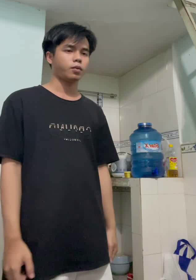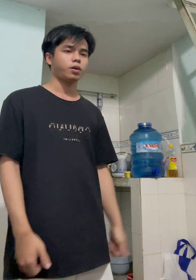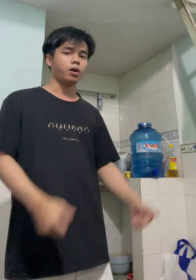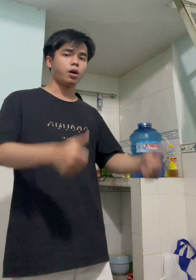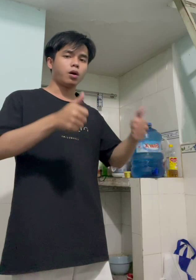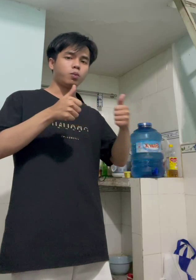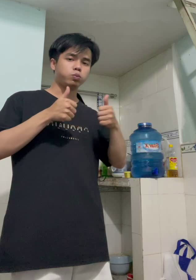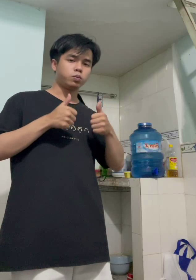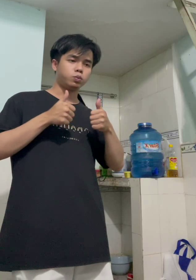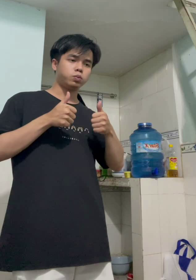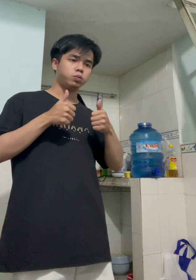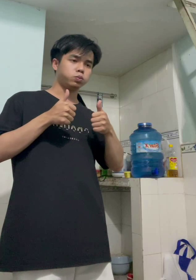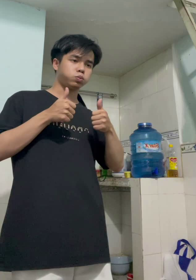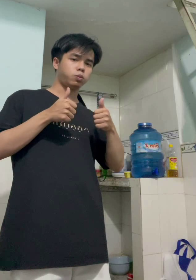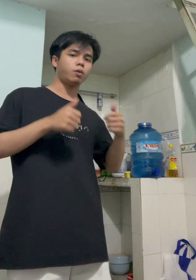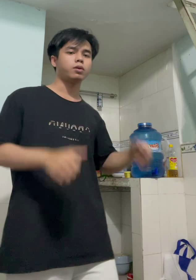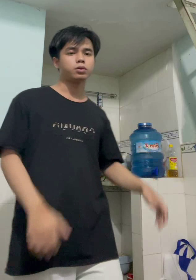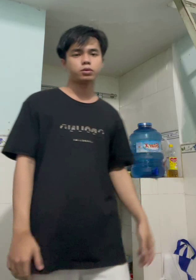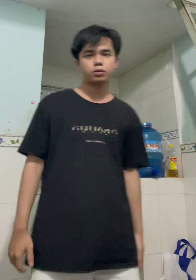rat tot